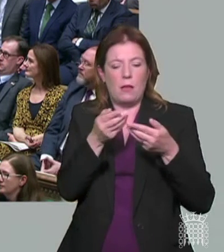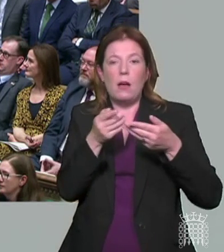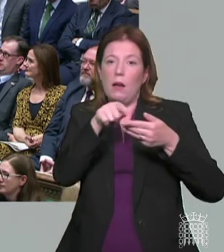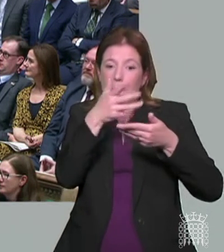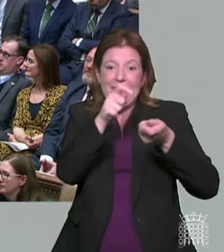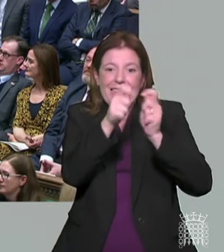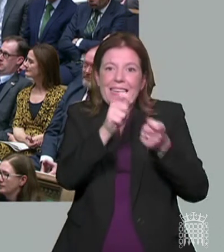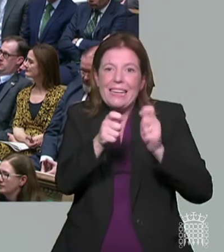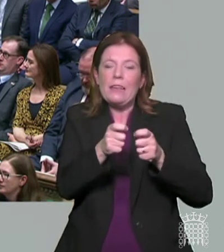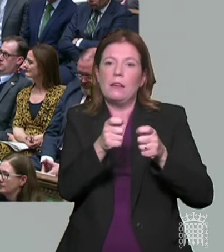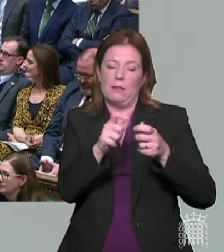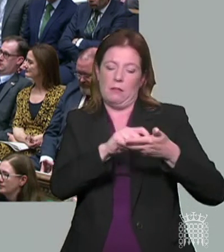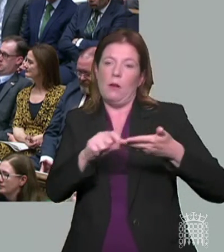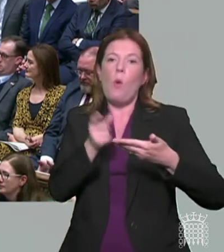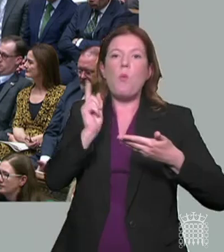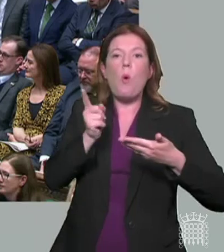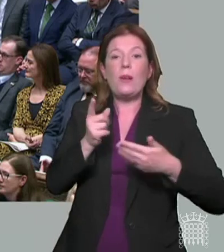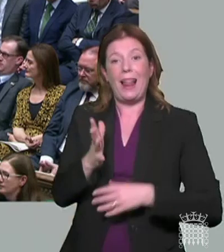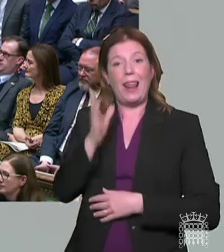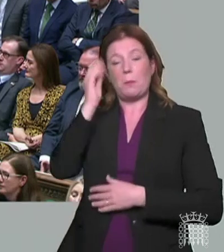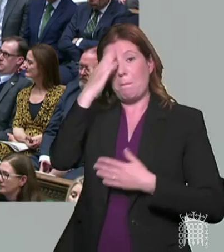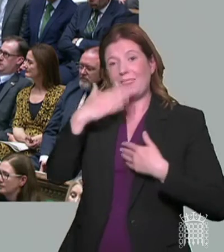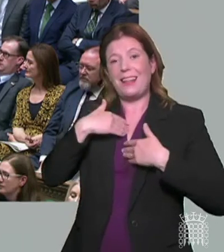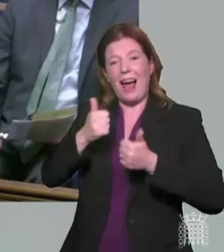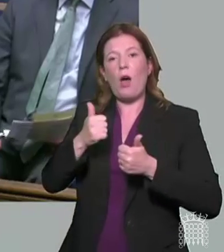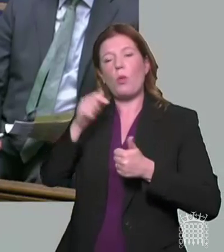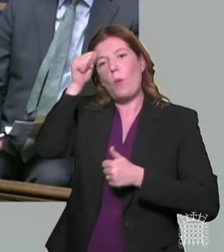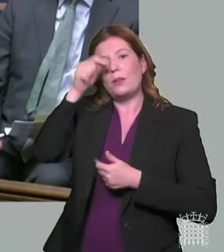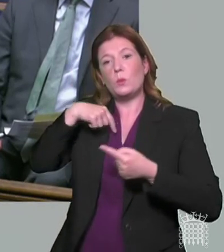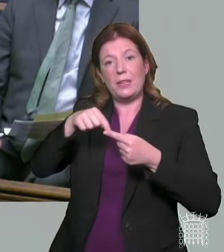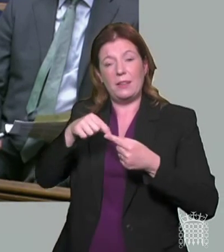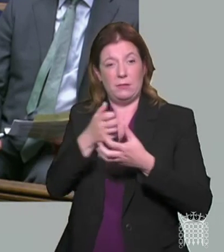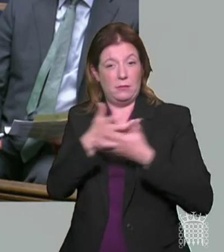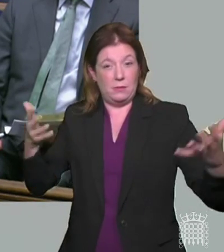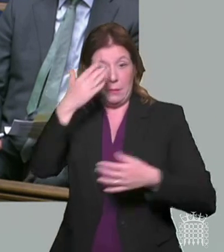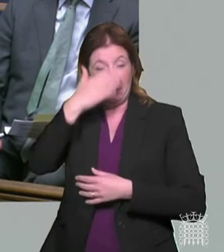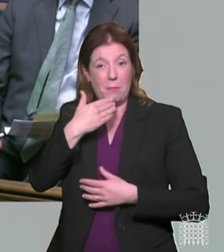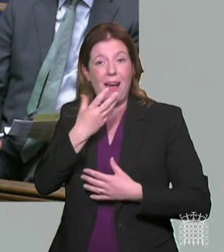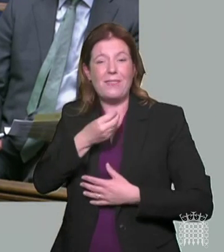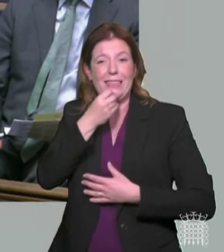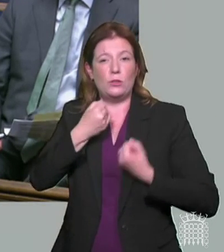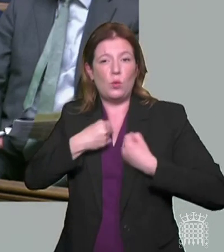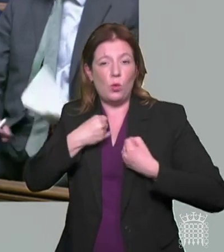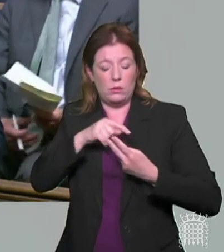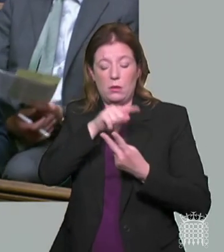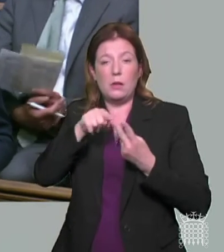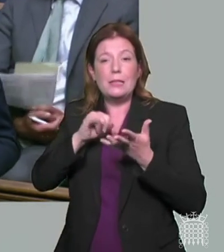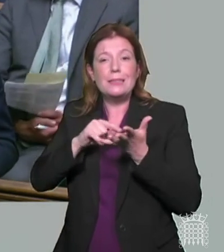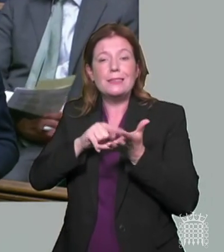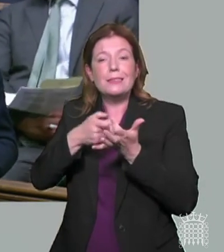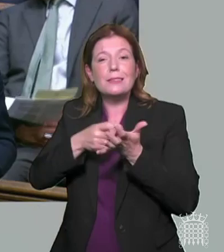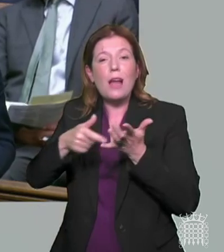Last week was Mental Health Awareness Week. There are 1.25 million people with eating disorders and 1 million people using steroids.